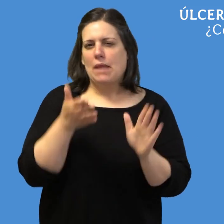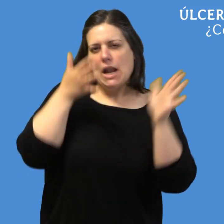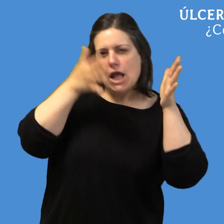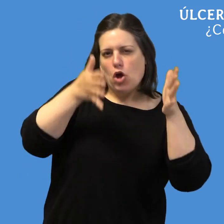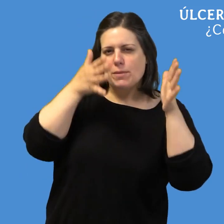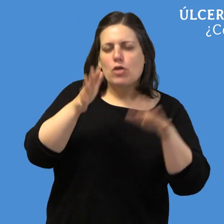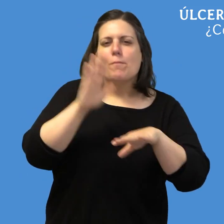aconsejar